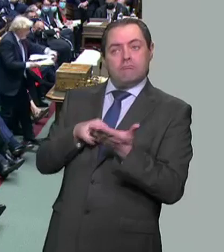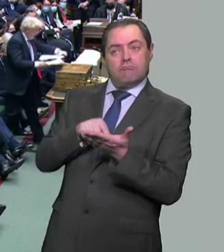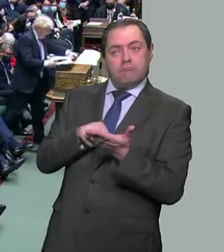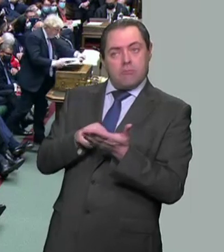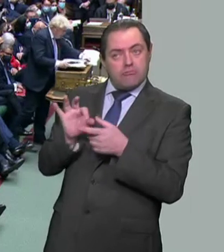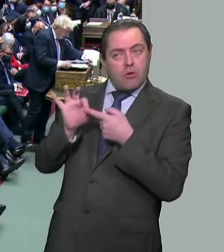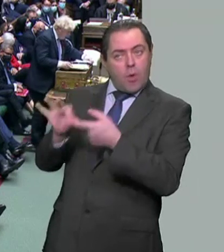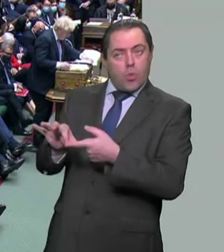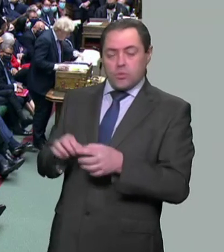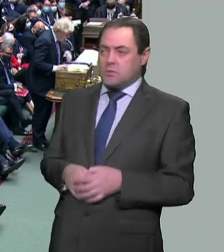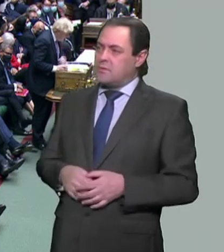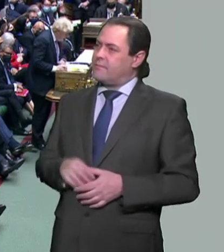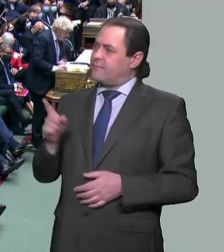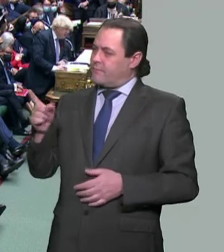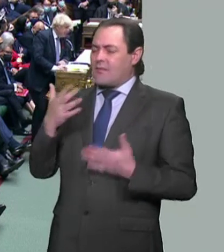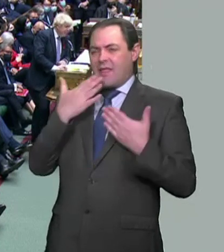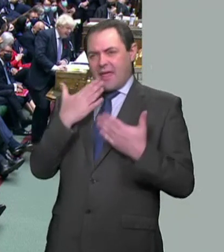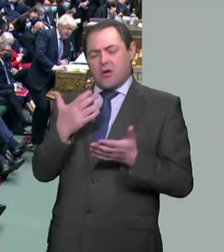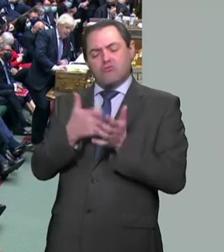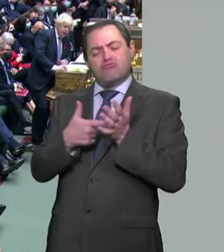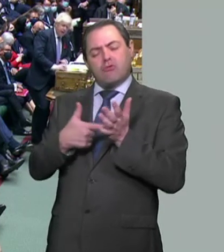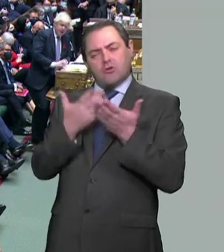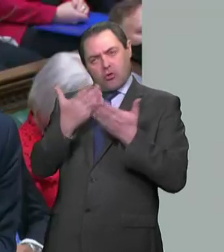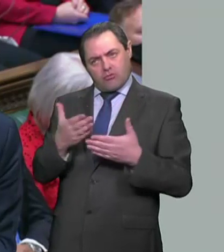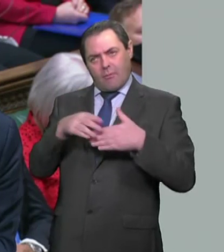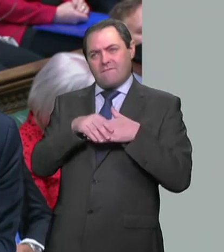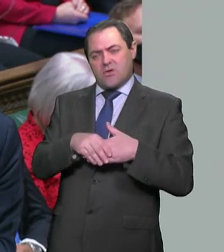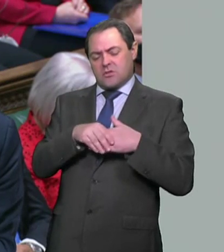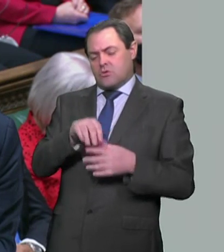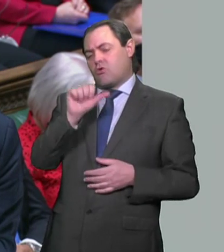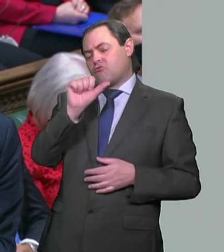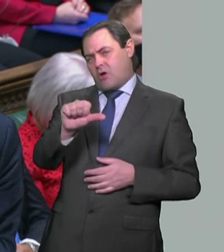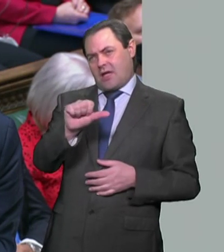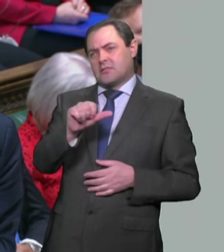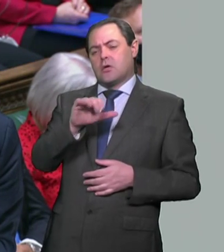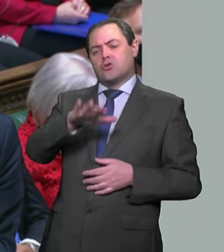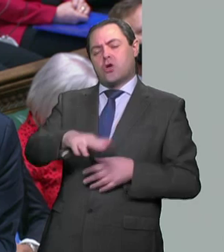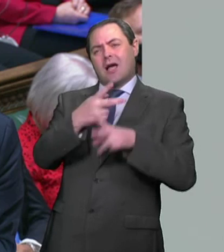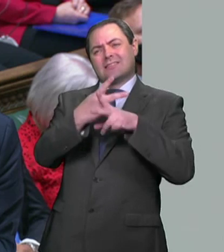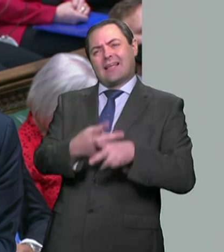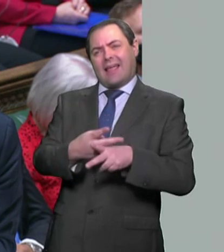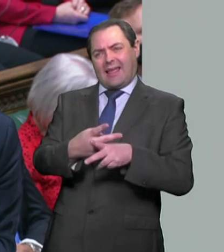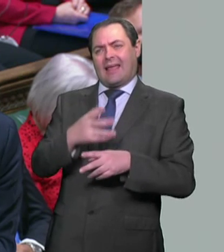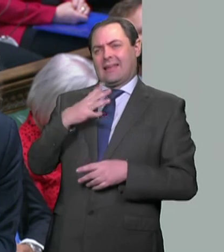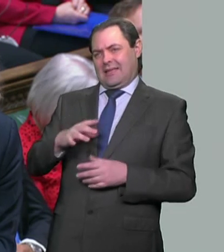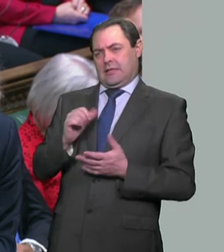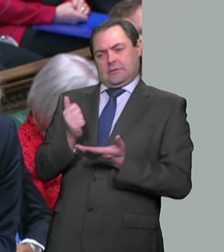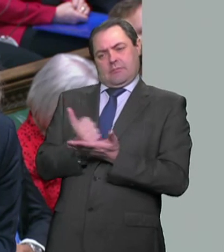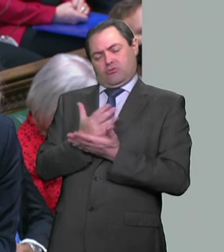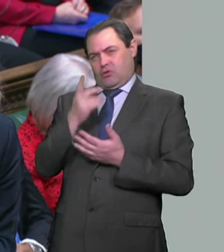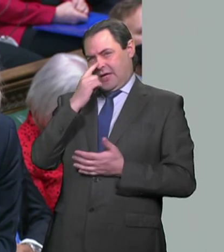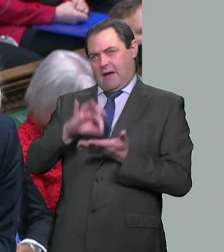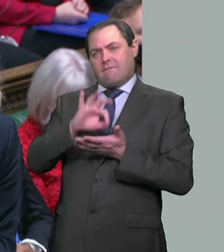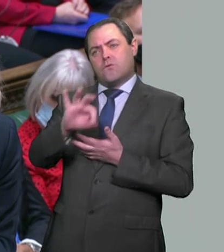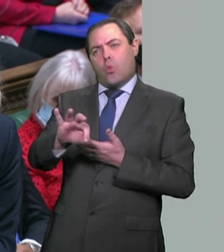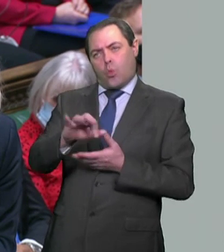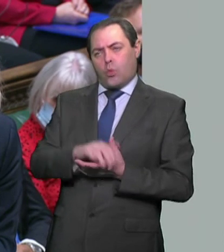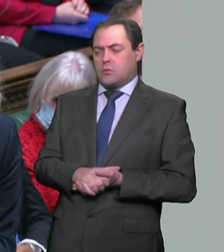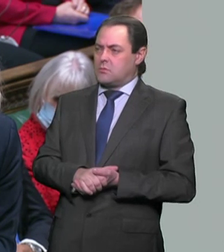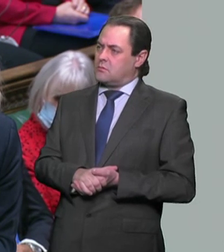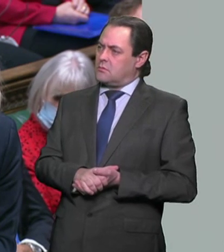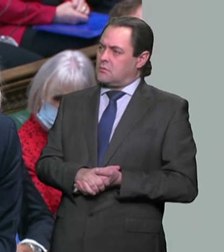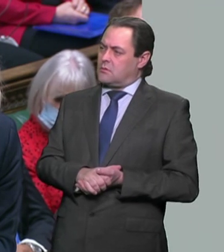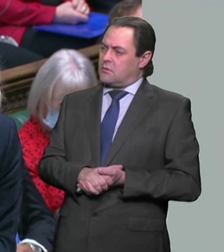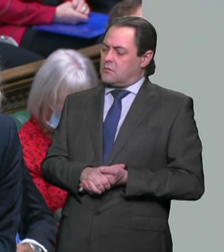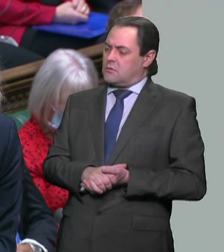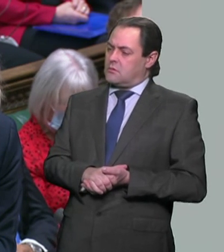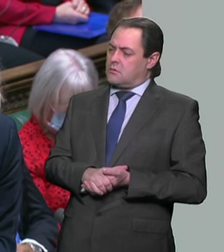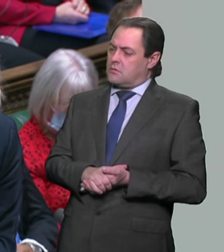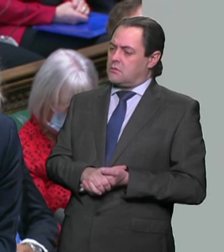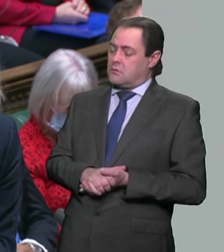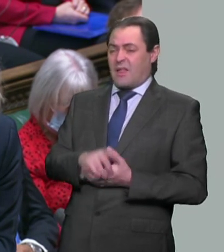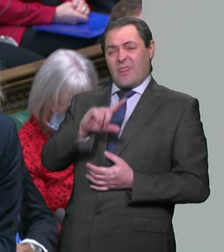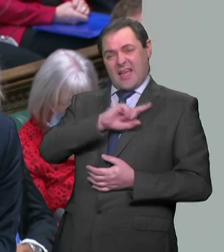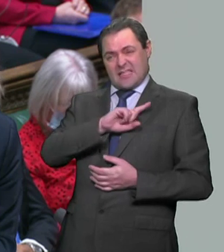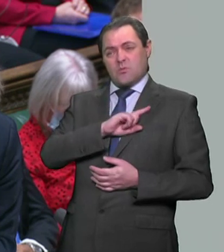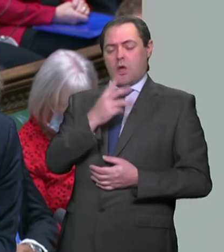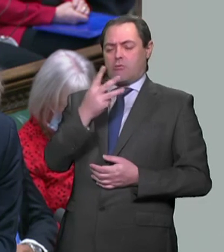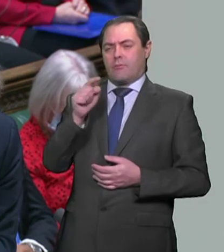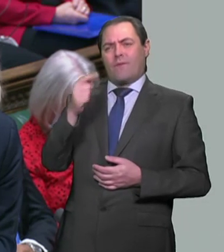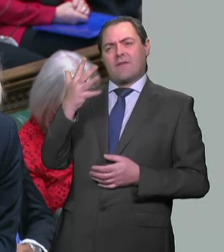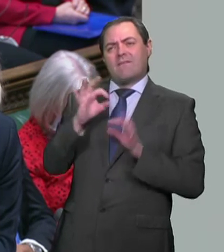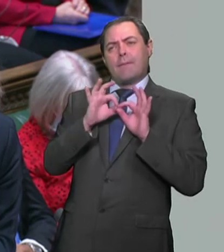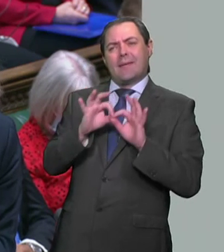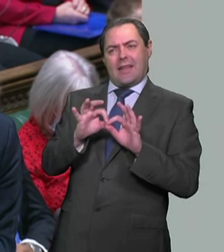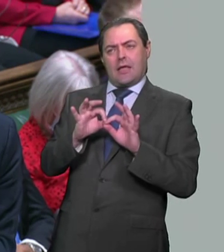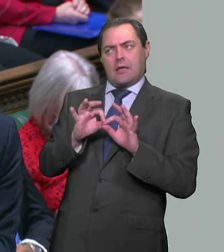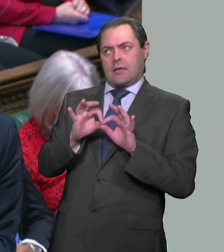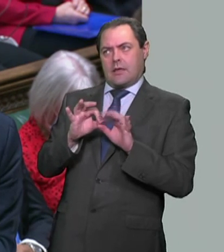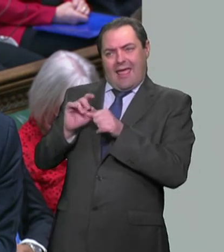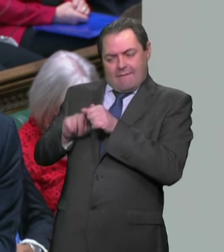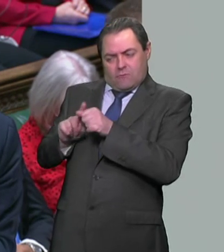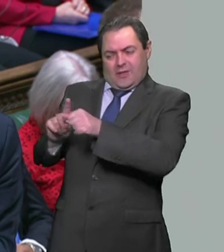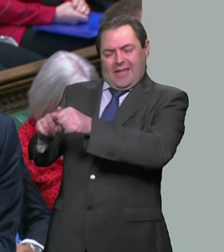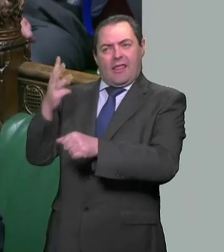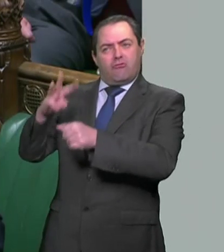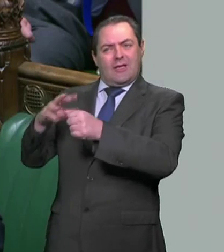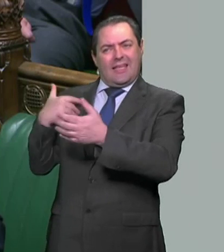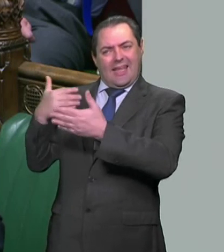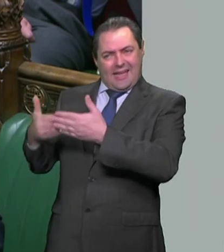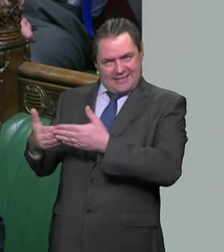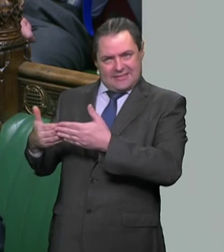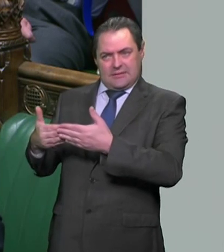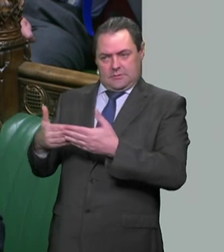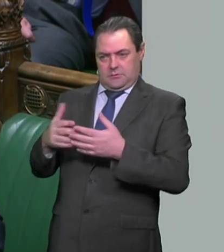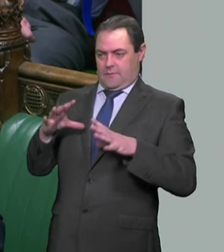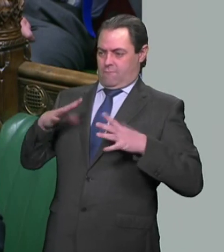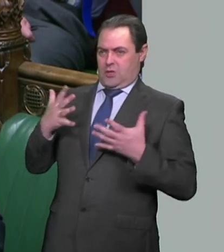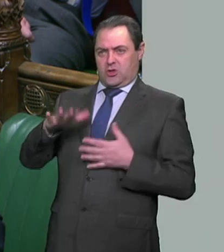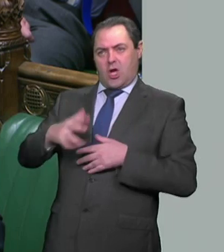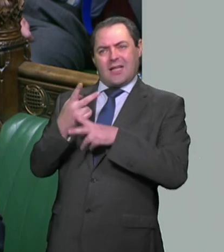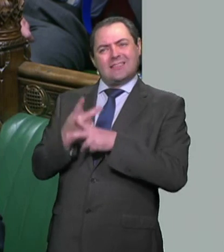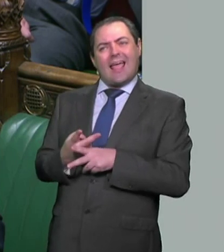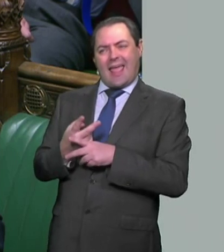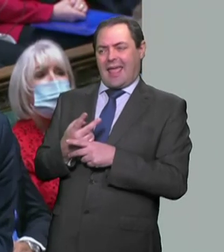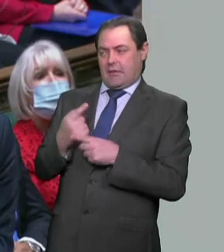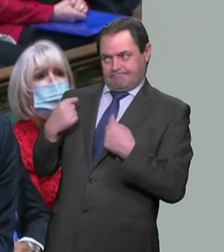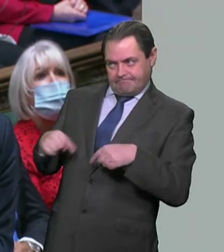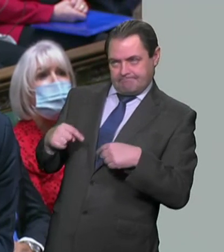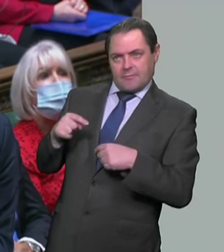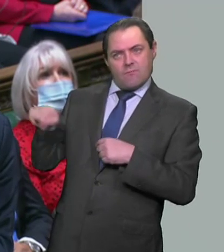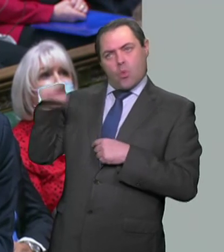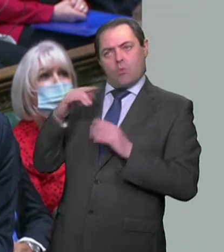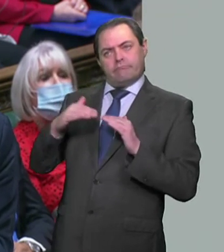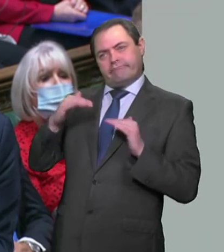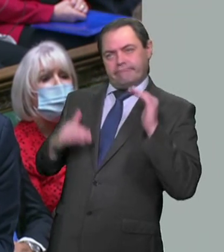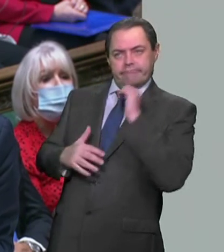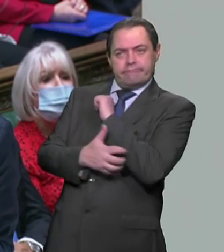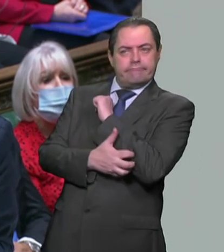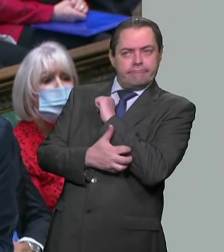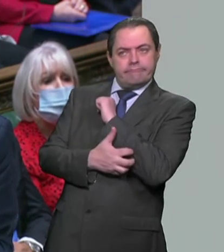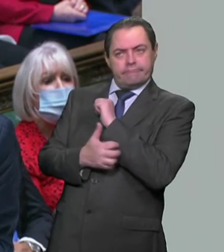I thank my honourable Friend for that. He is completely right about the importance of childcare and the transformative influence it can have, which is why we have spent £3.5 billion in each of the past three years on free childcare entitlements, particularly for the most disadvantaged.